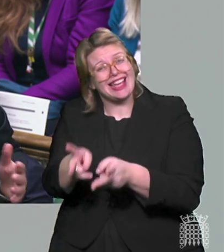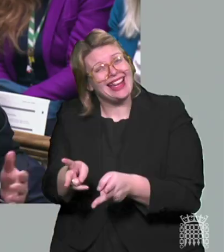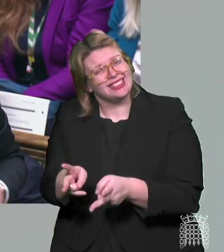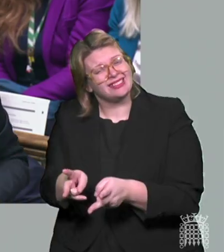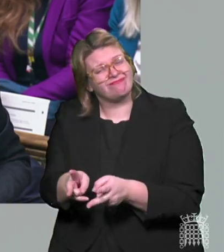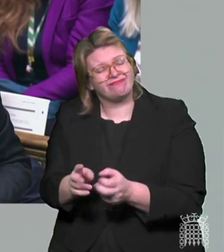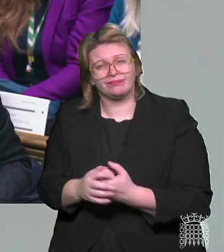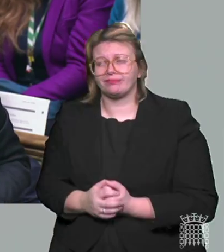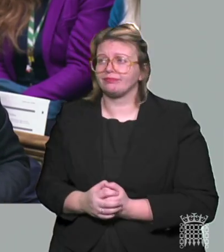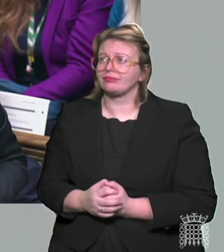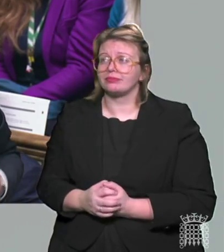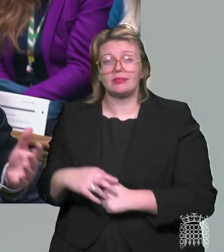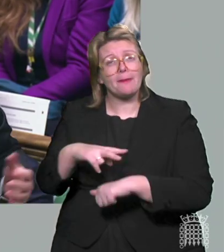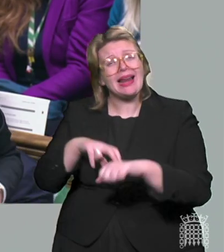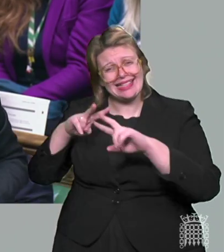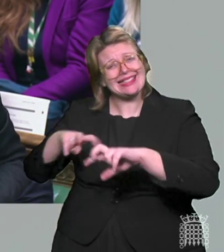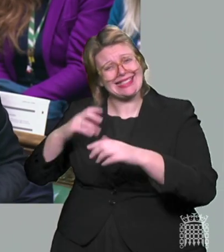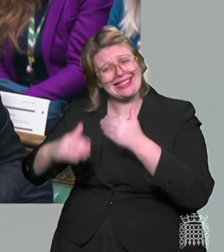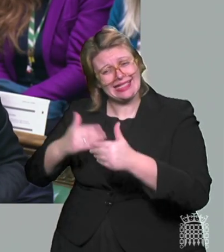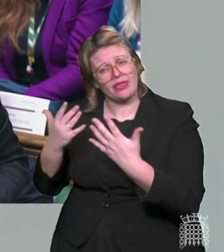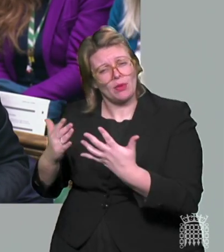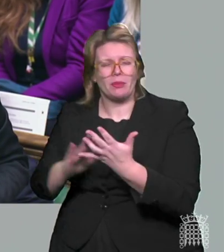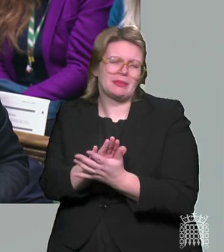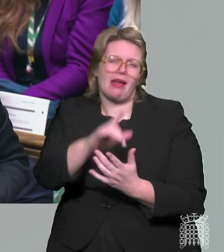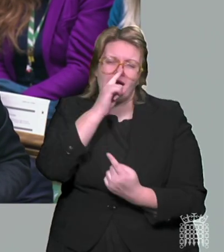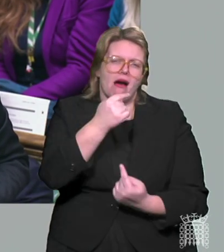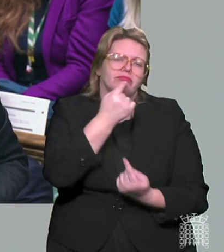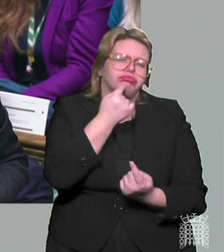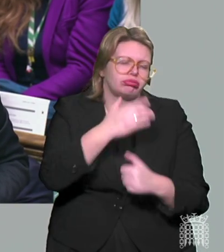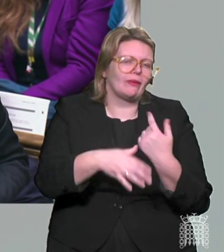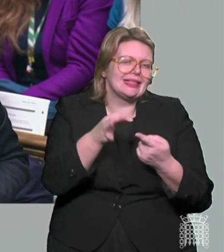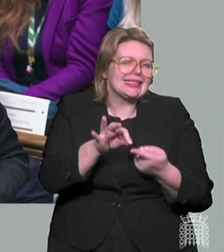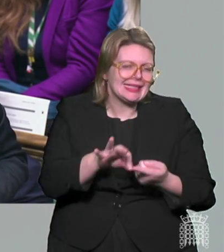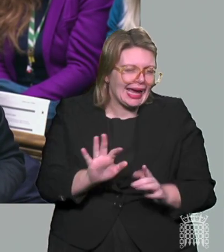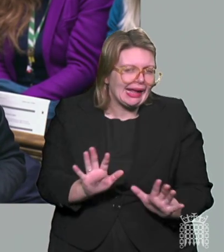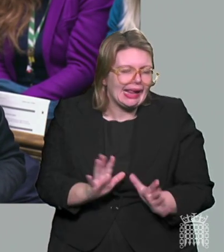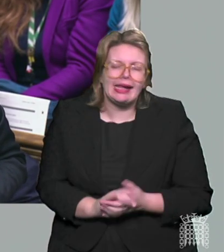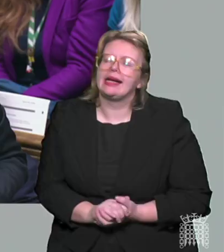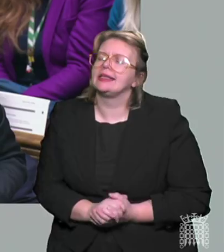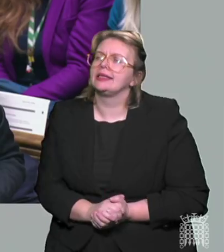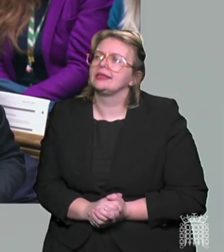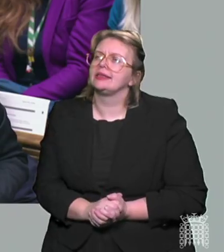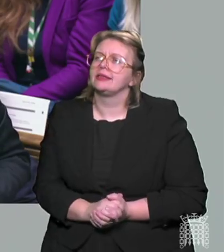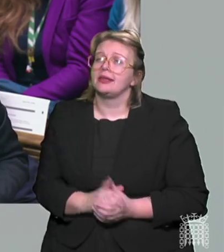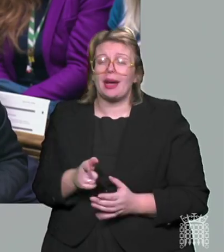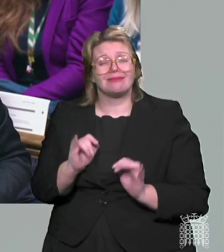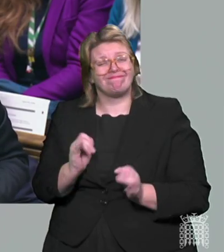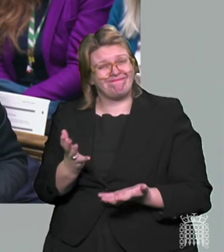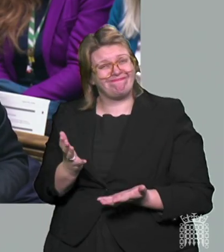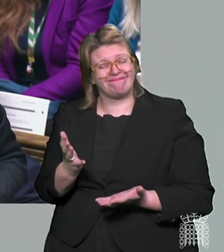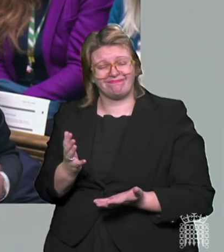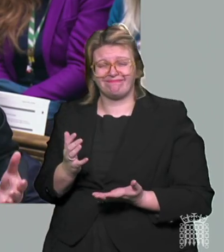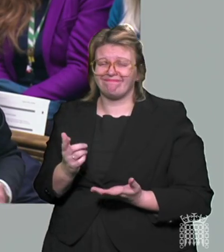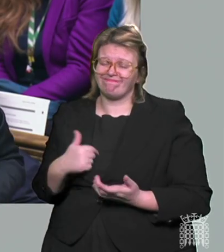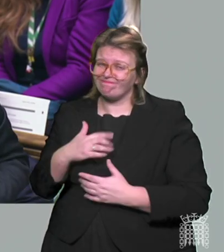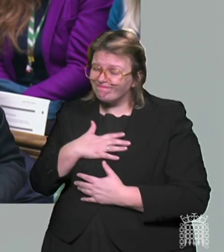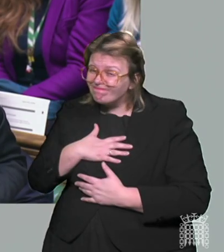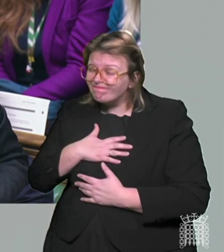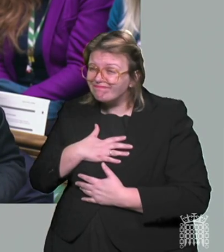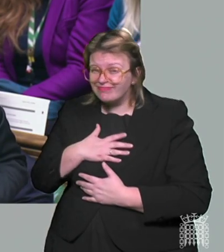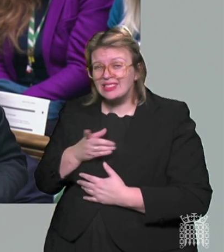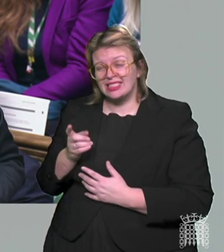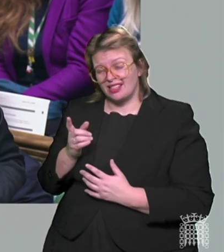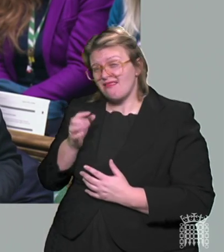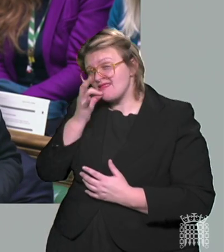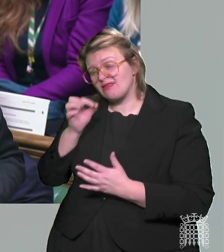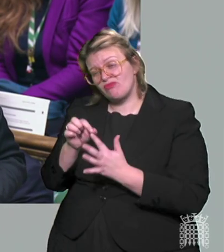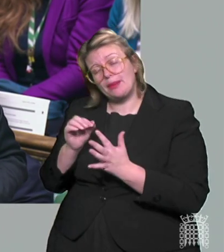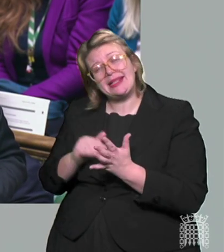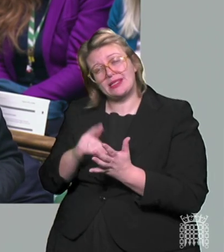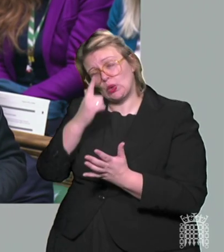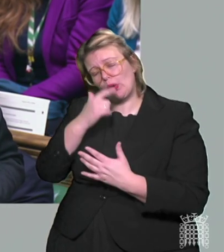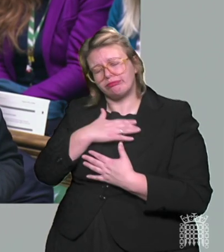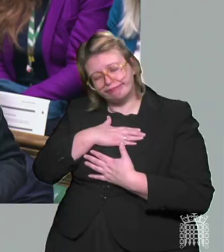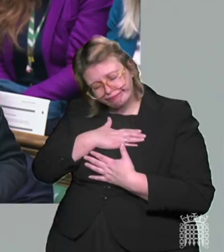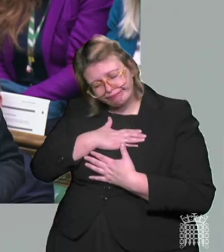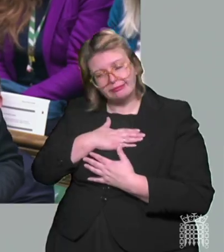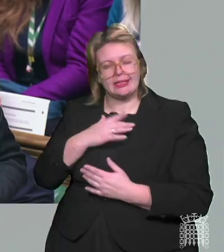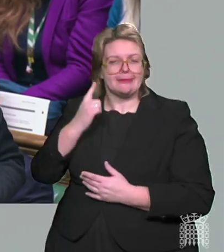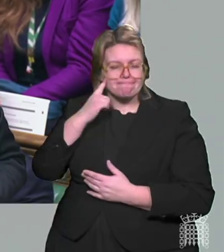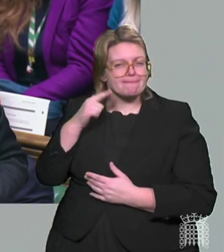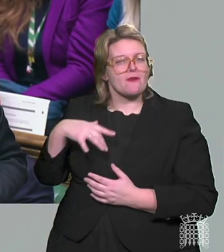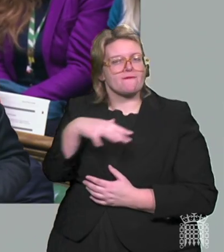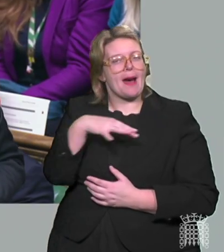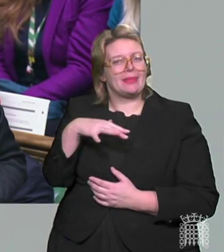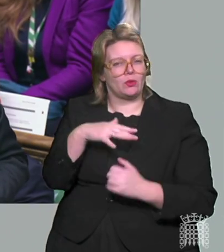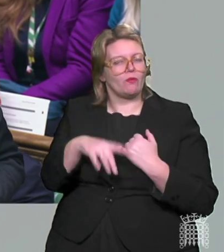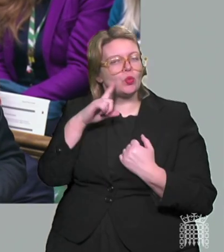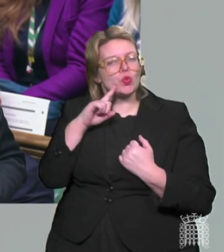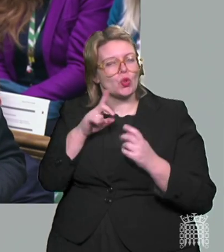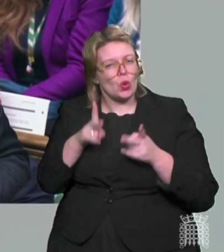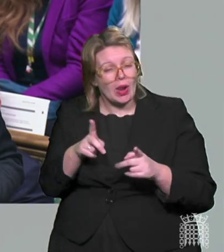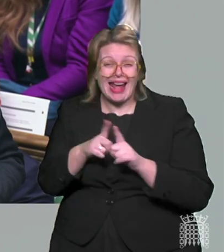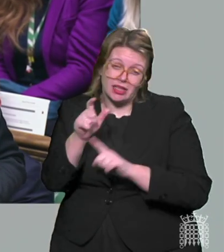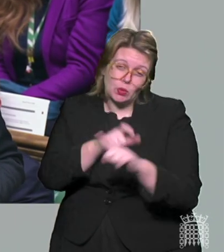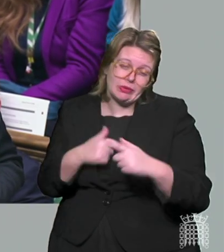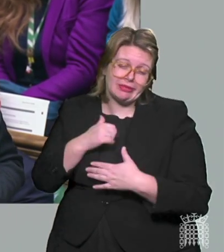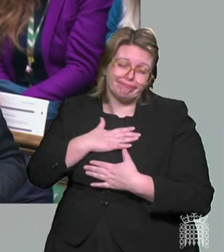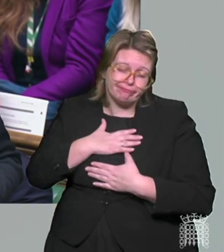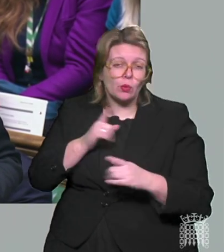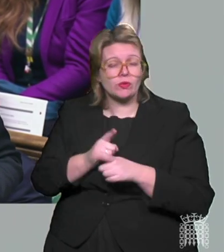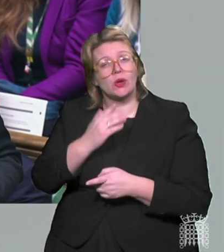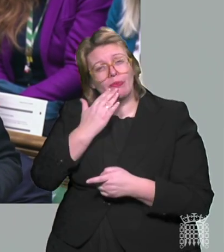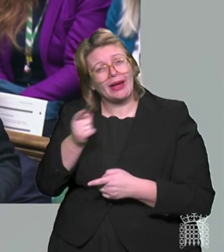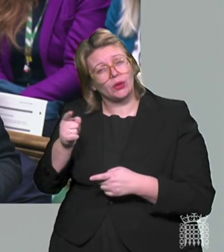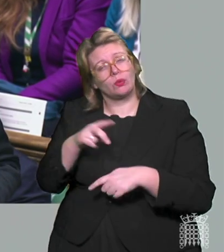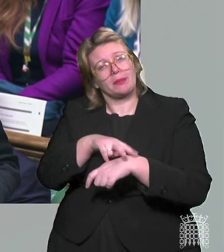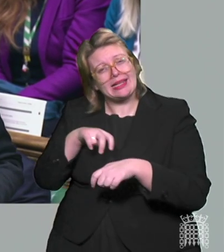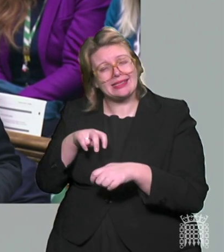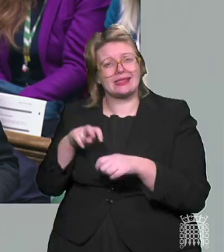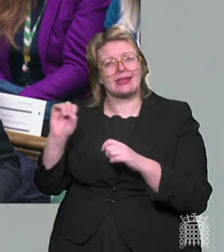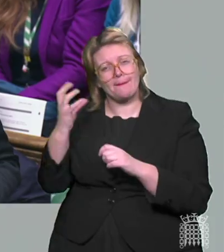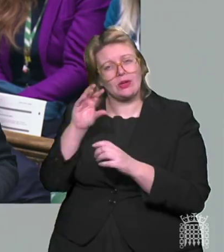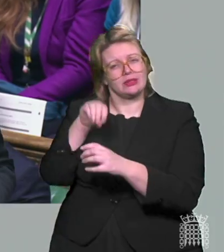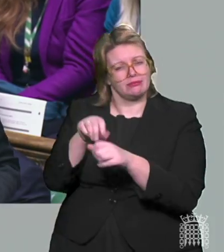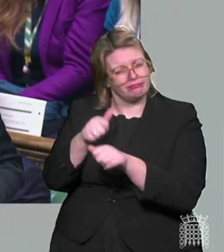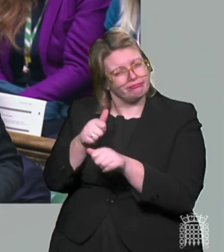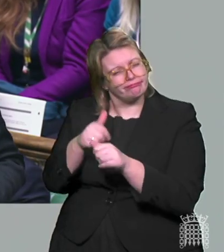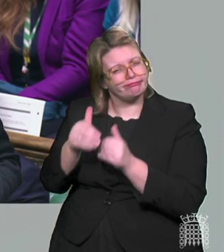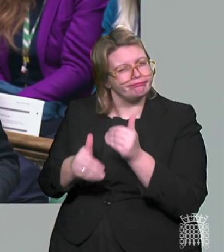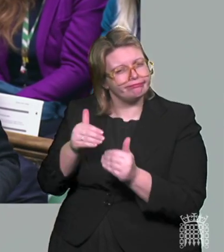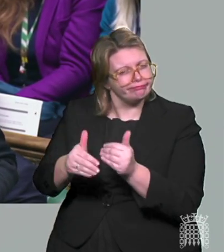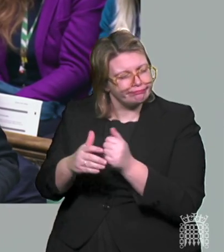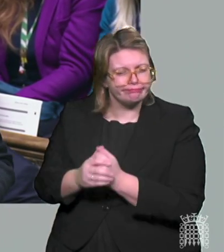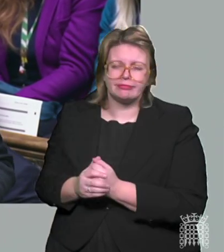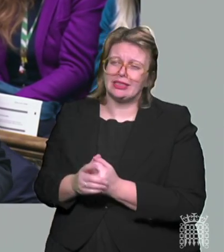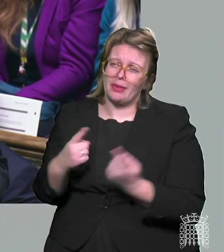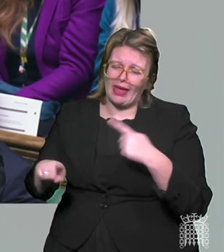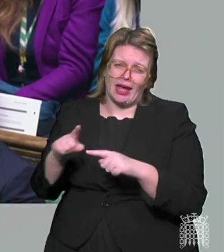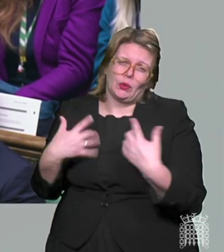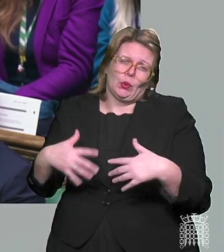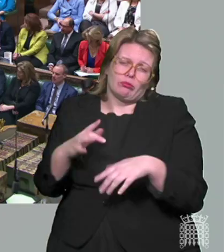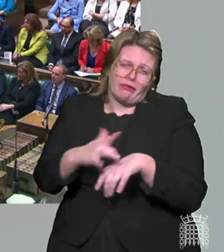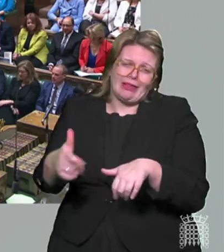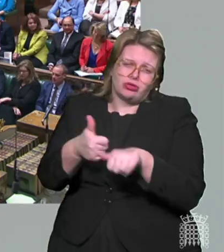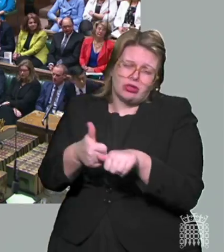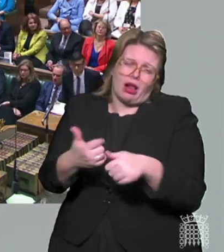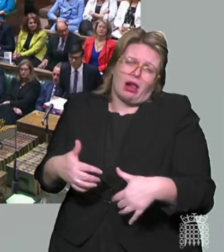The police investigation is still going on, and it would not be appropriate to speculate on the circumstances, but it would mean a great deal if, on behalf of the House, the Prime Minister could send our condolences to the family and the community, and thank the emergency services for dealing with the situation with their customary compassion and professionalism.